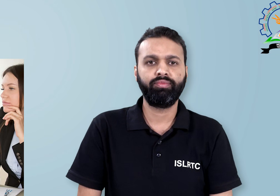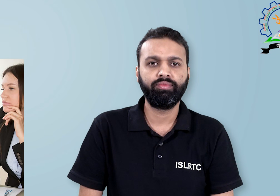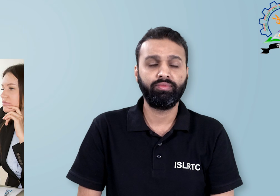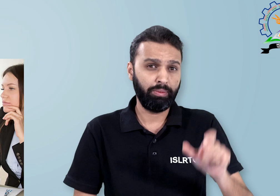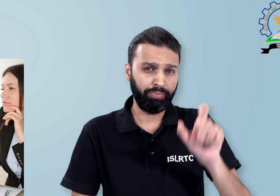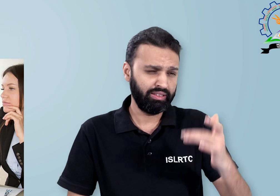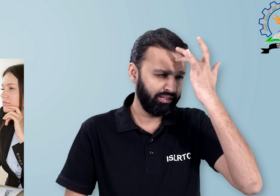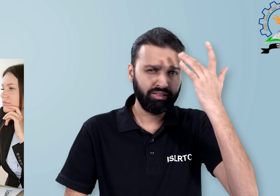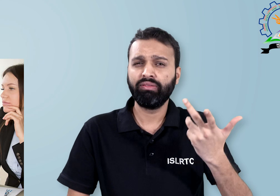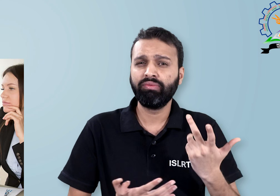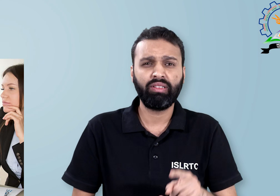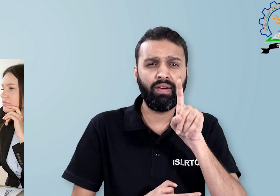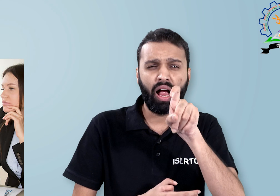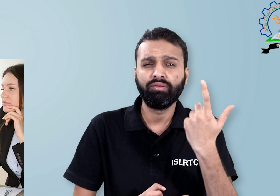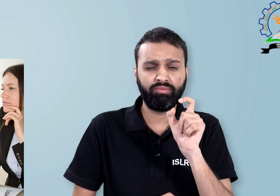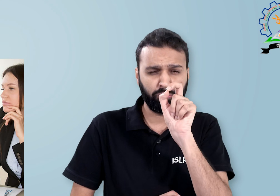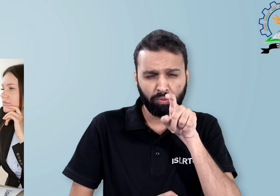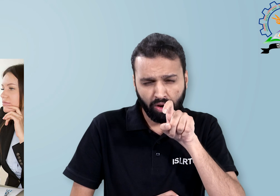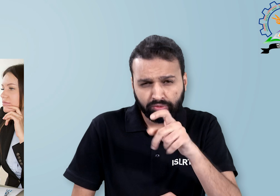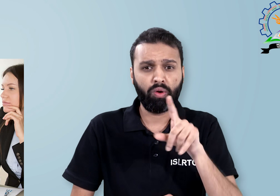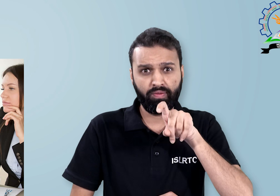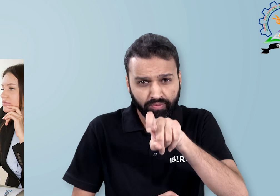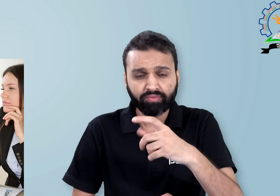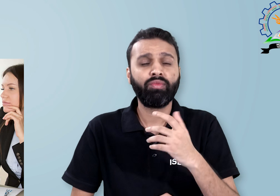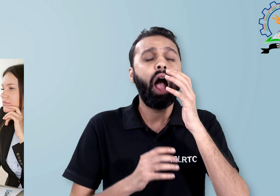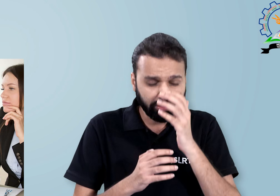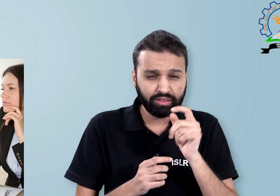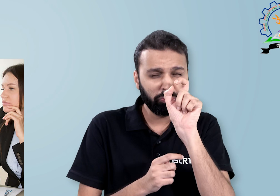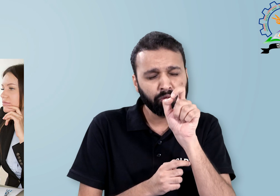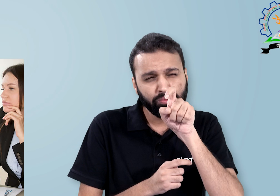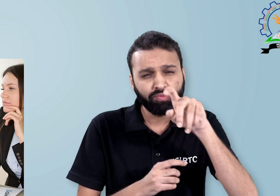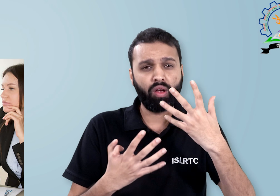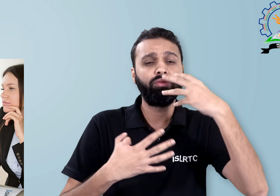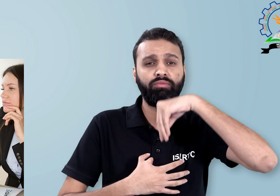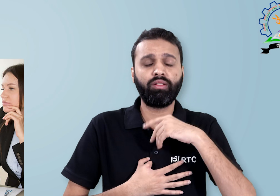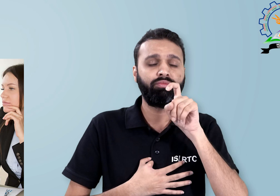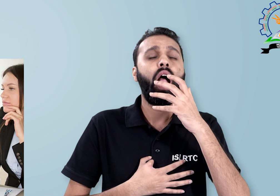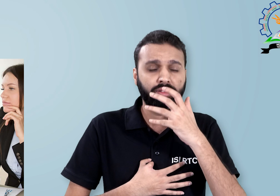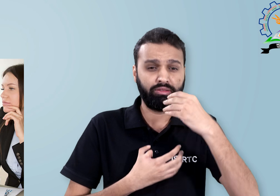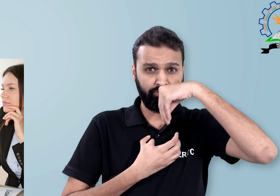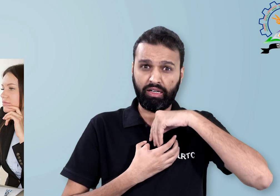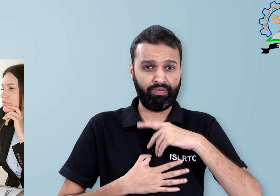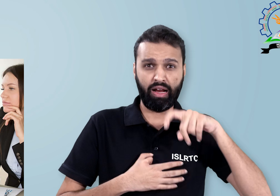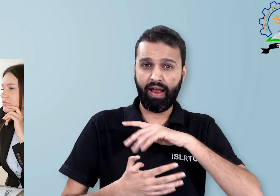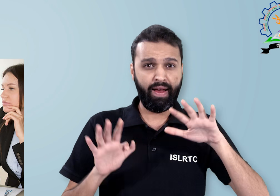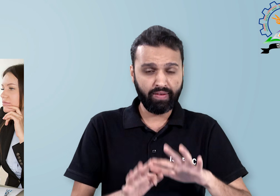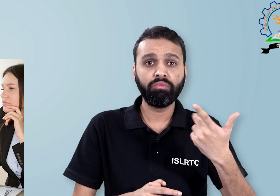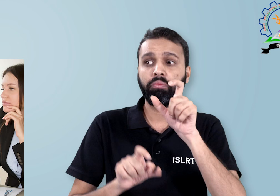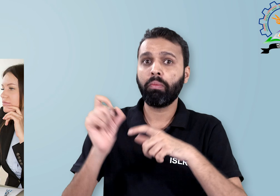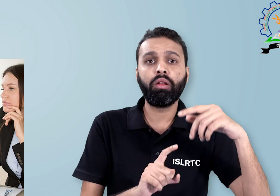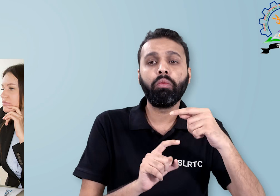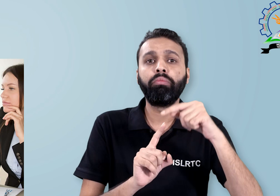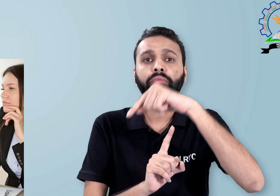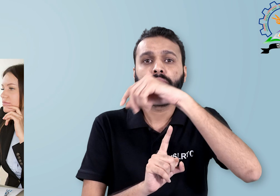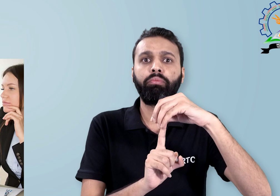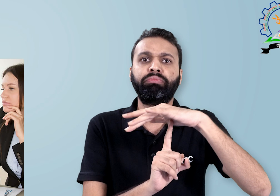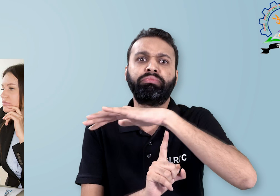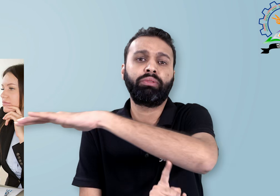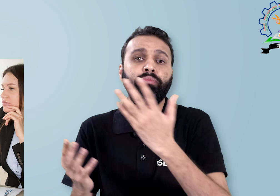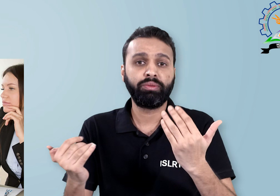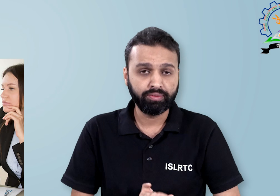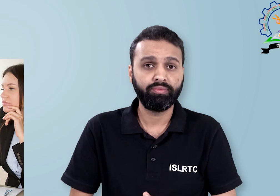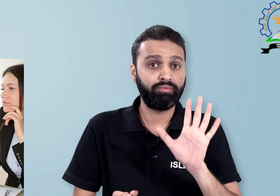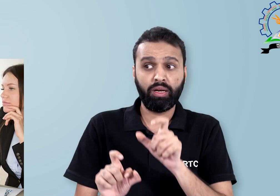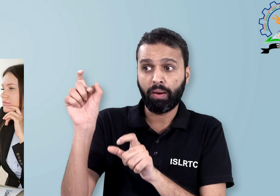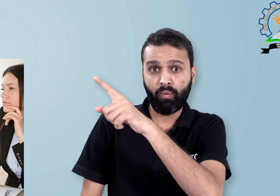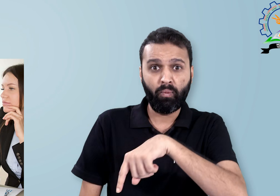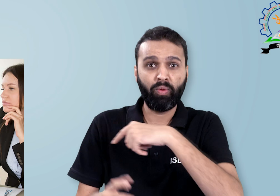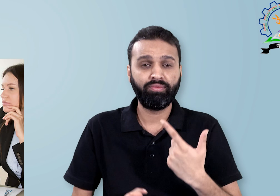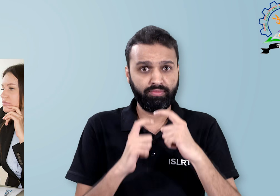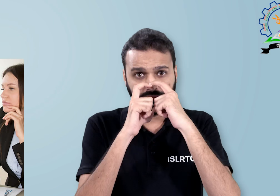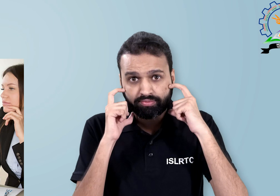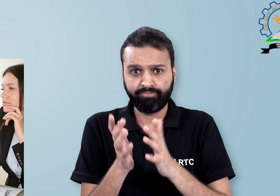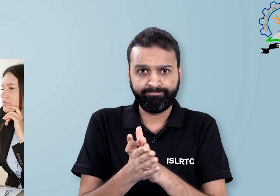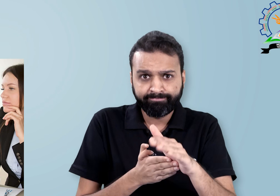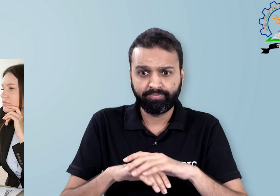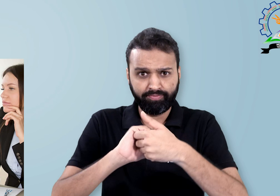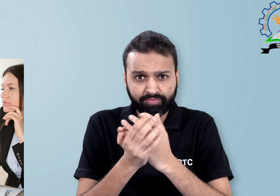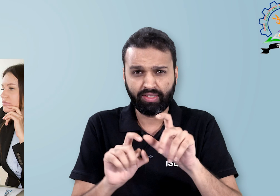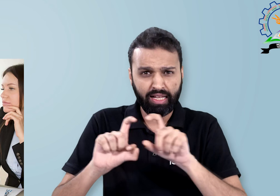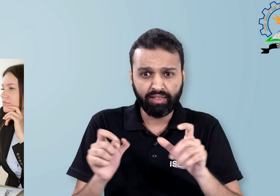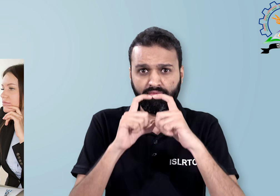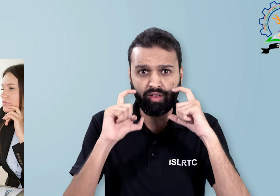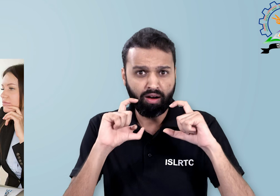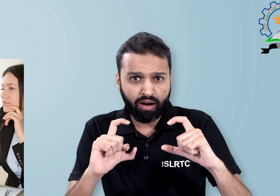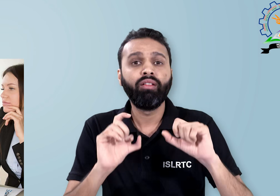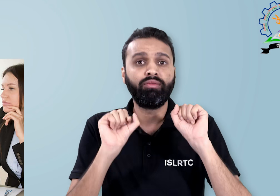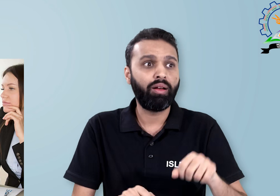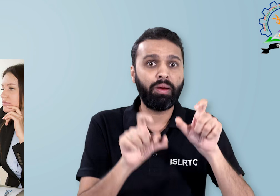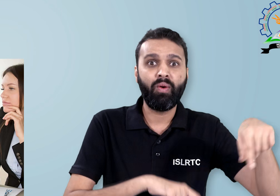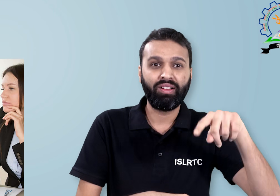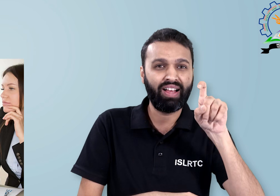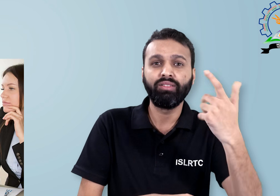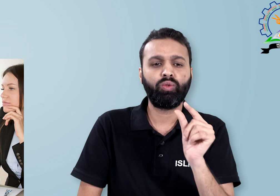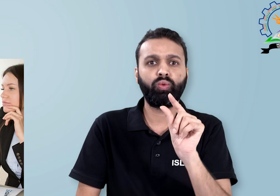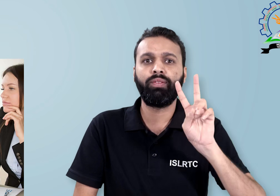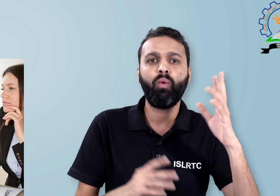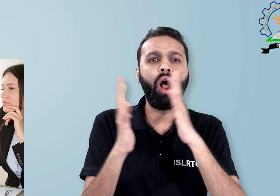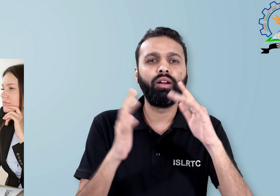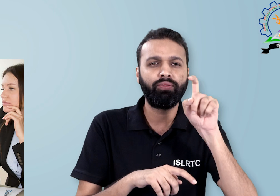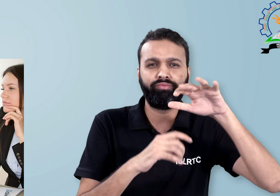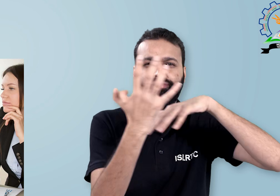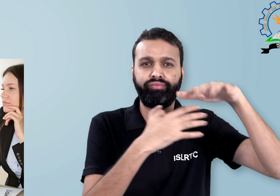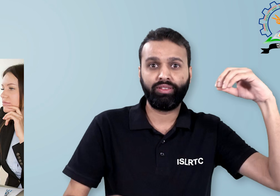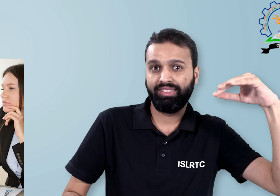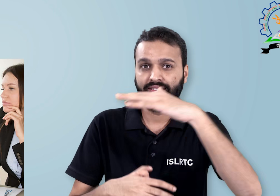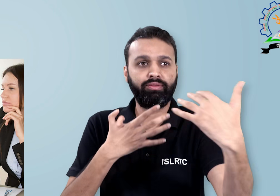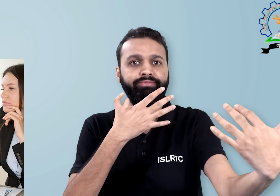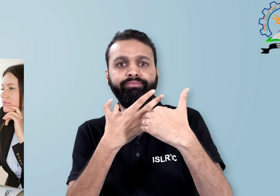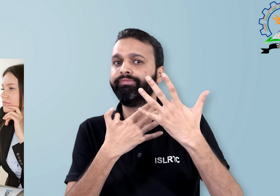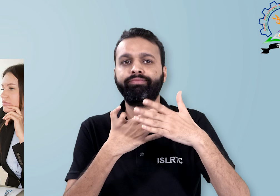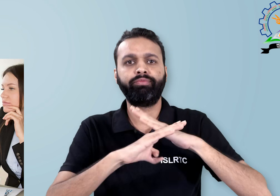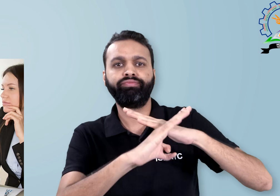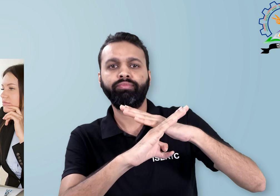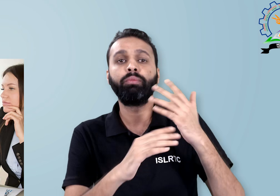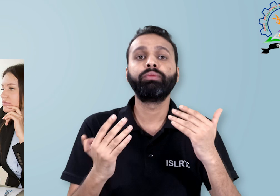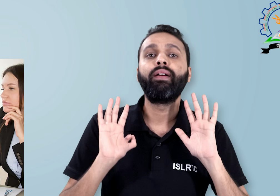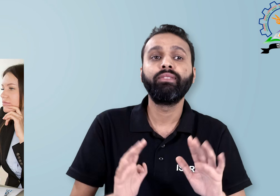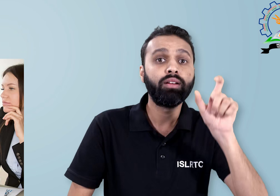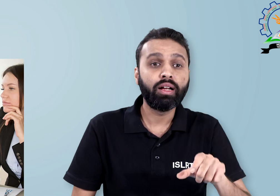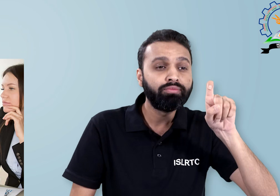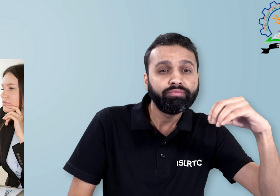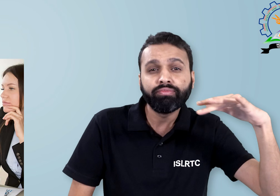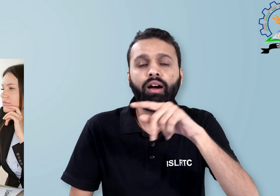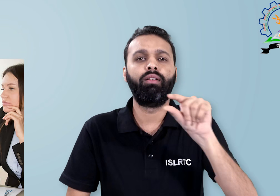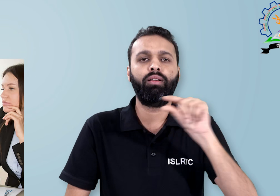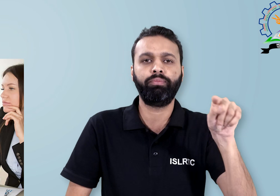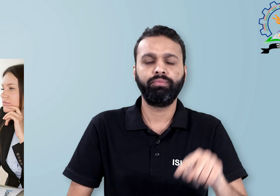In medical terms, exposure is defined as contact with a substance, microorganism, or radiation that can enter the body.